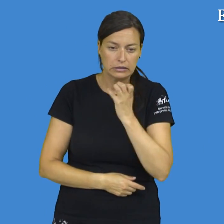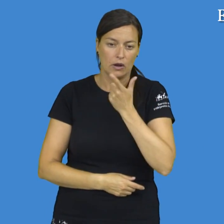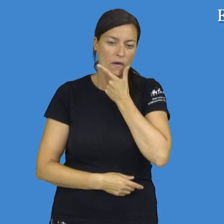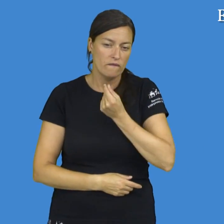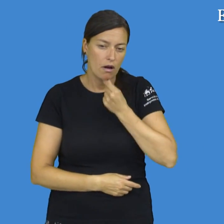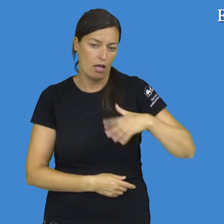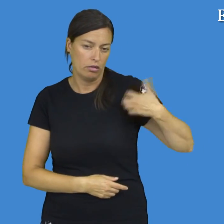fácil